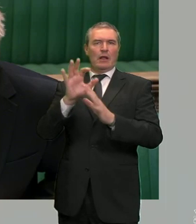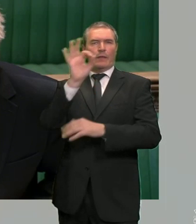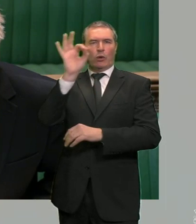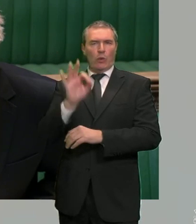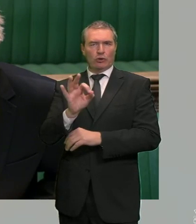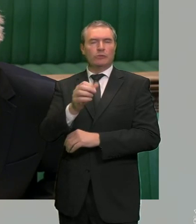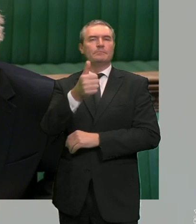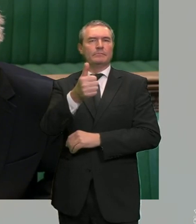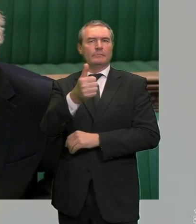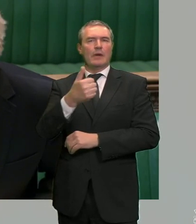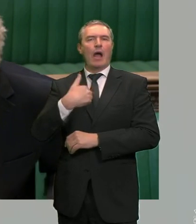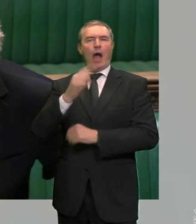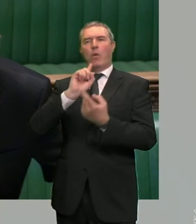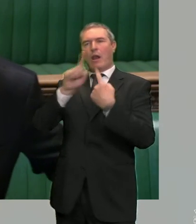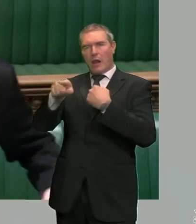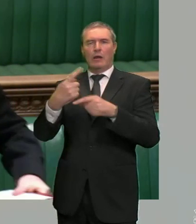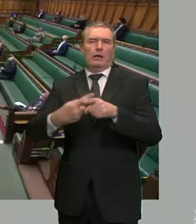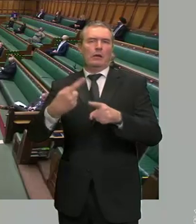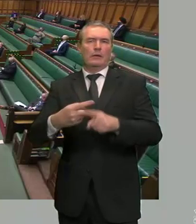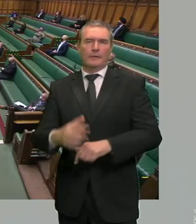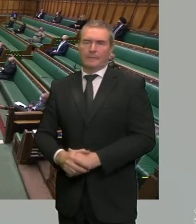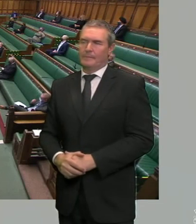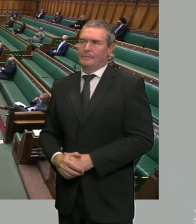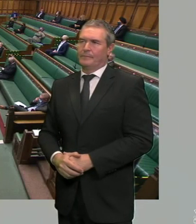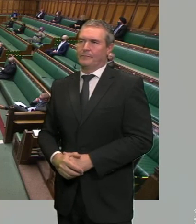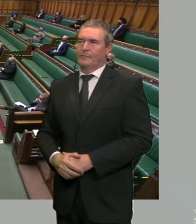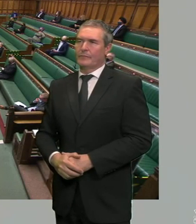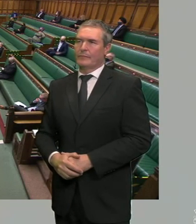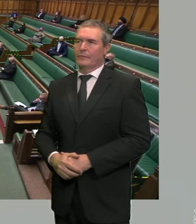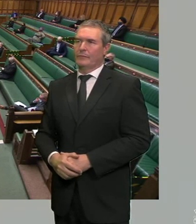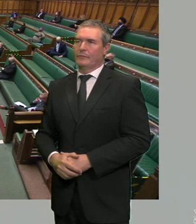I will revert to her as soon as I can.